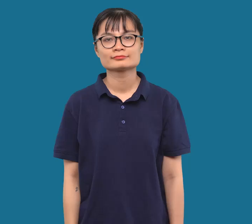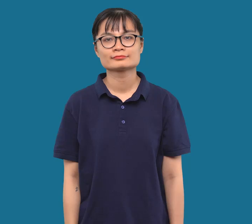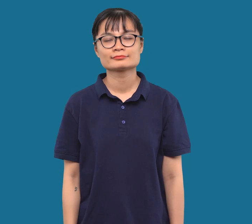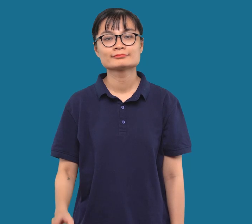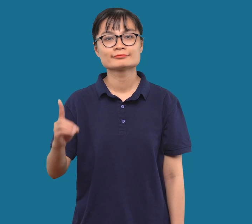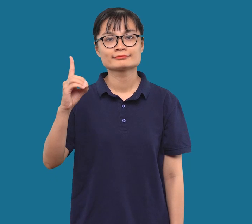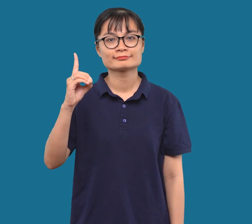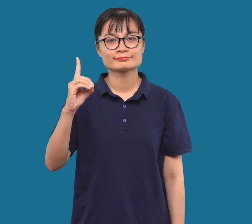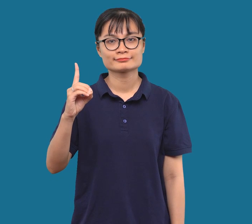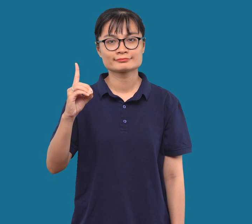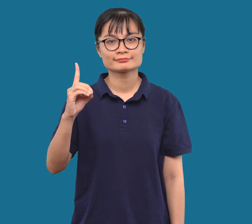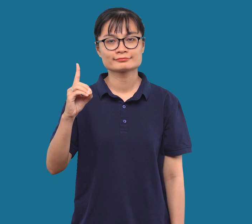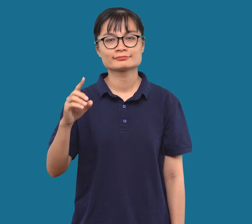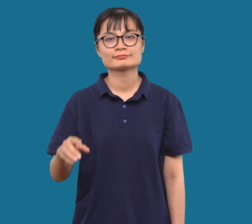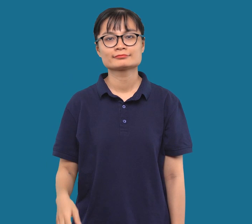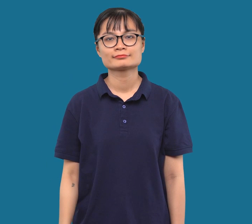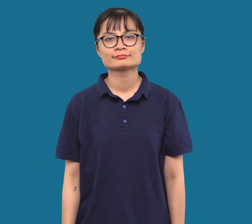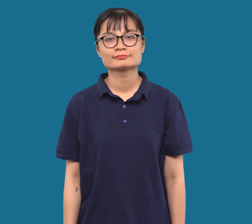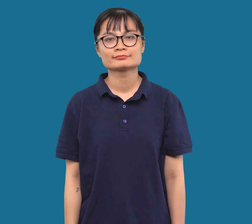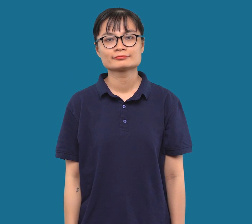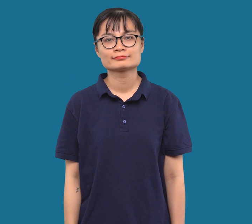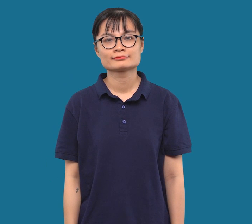d